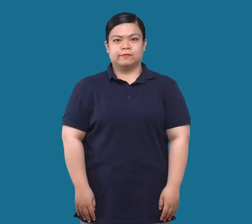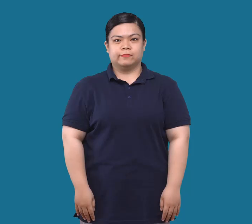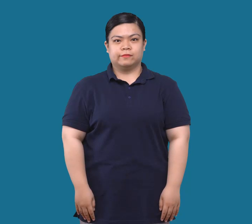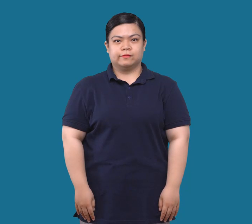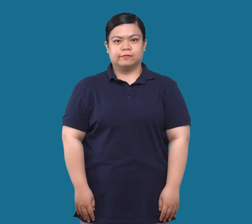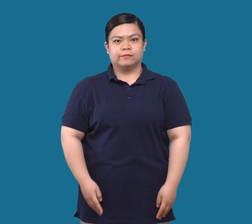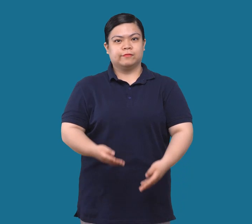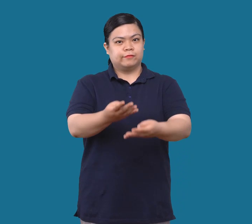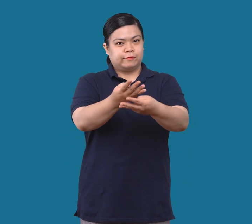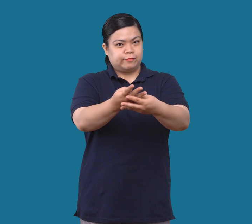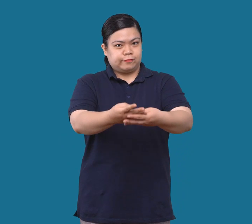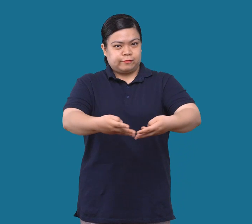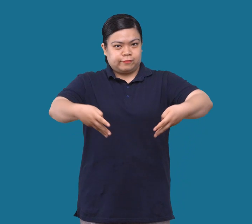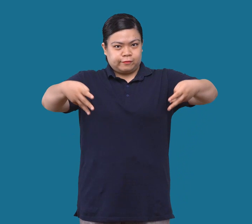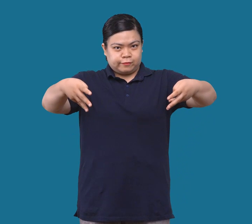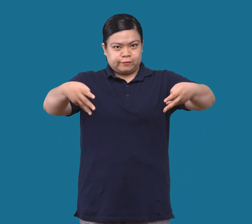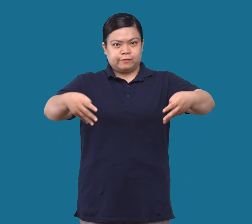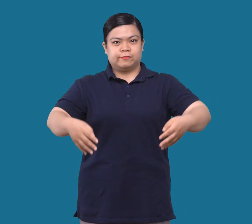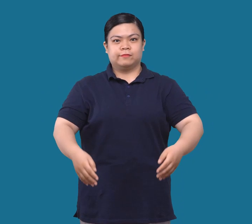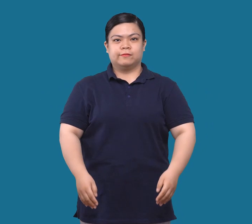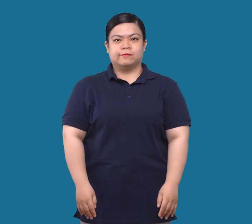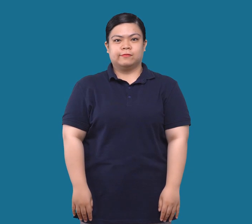rổ